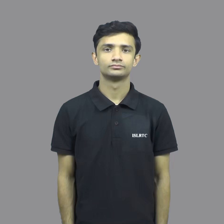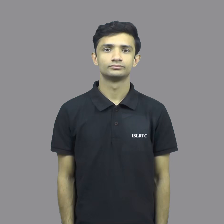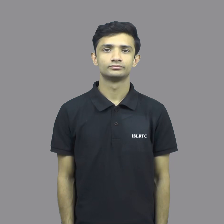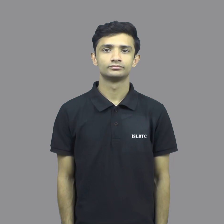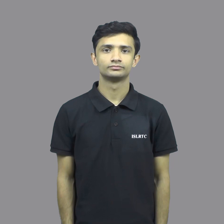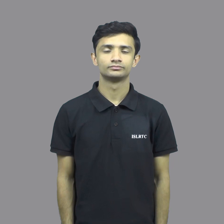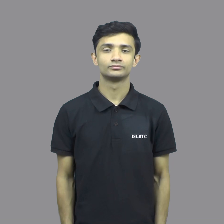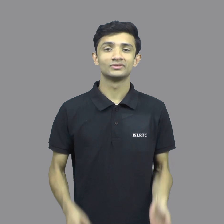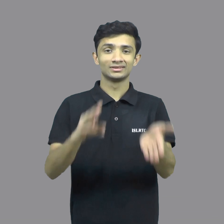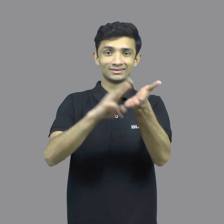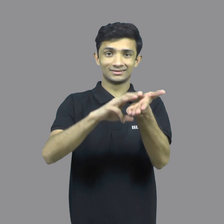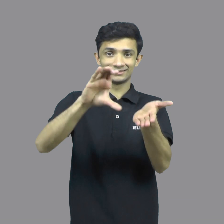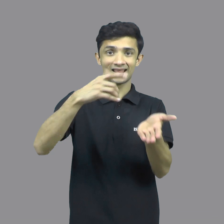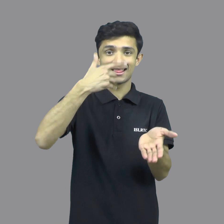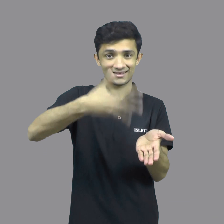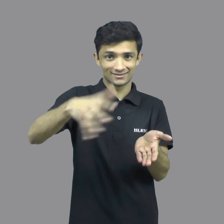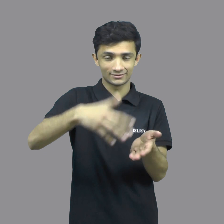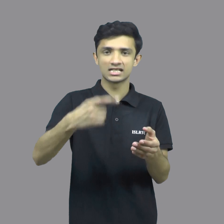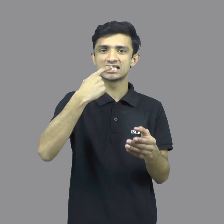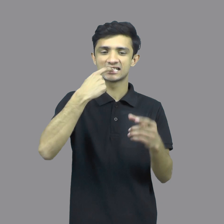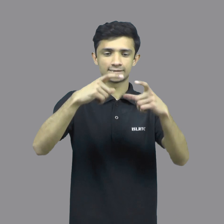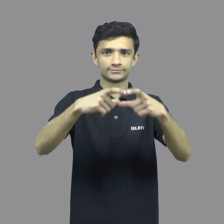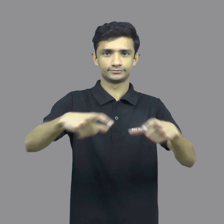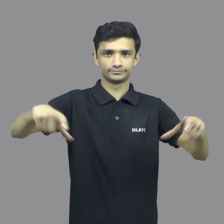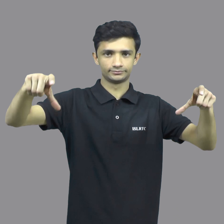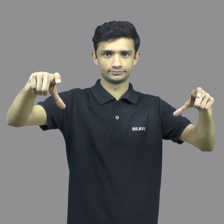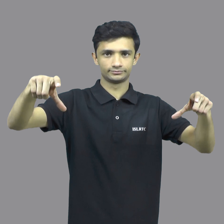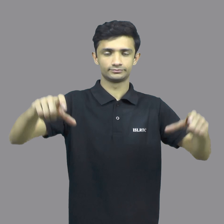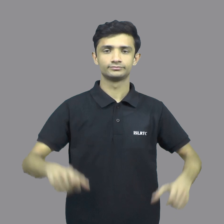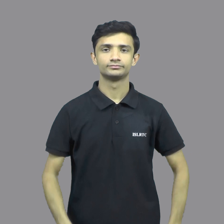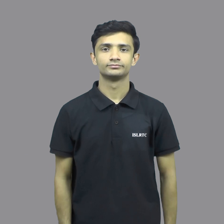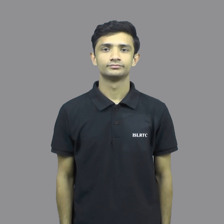Sanitary Pad